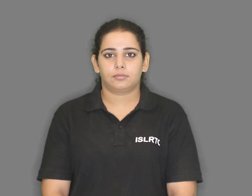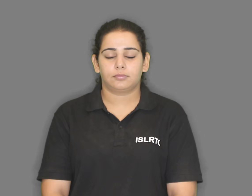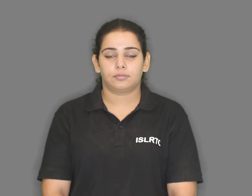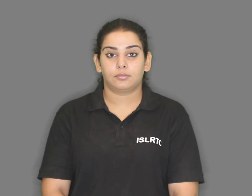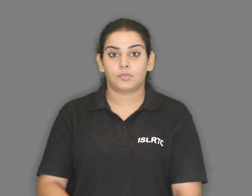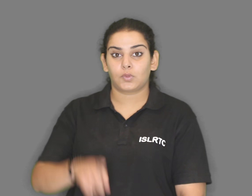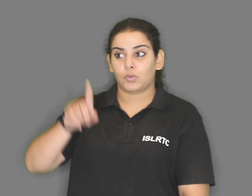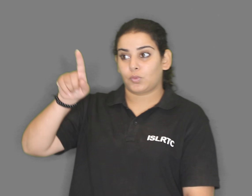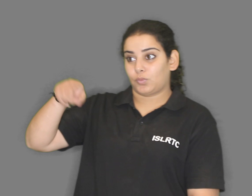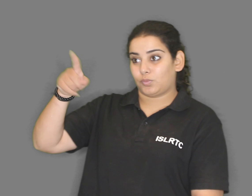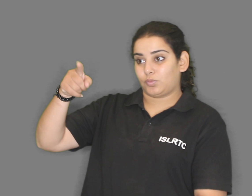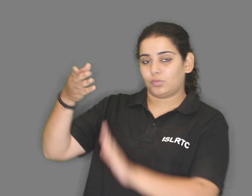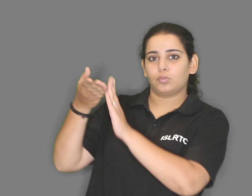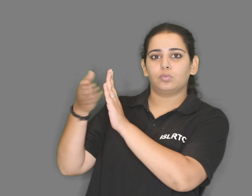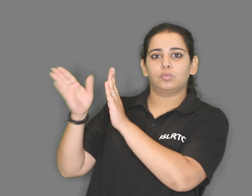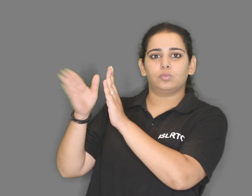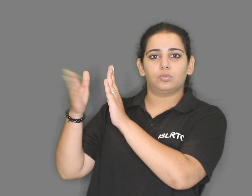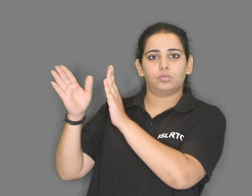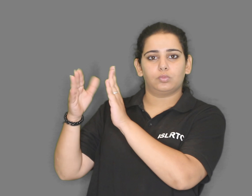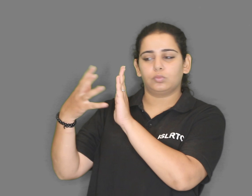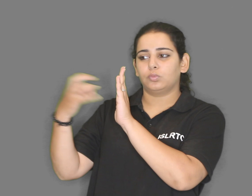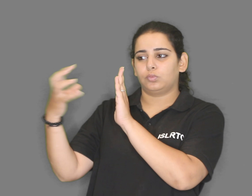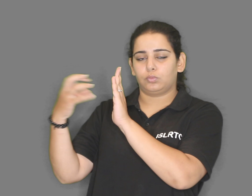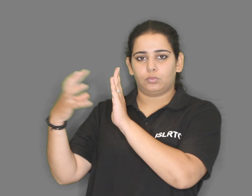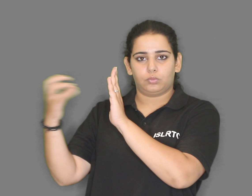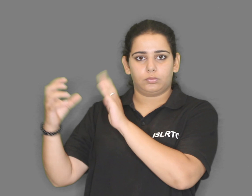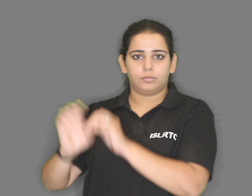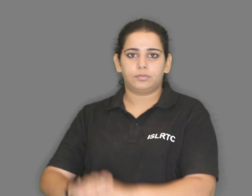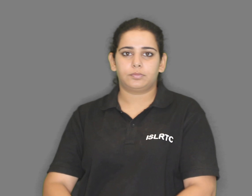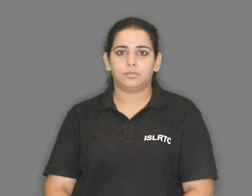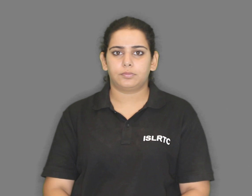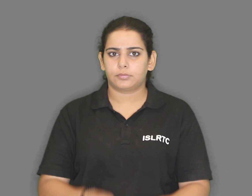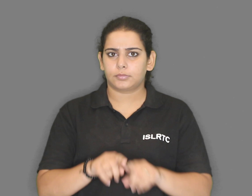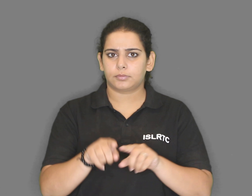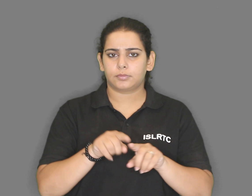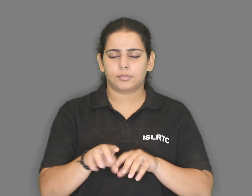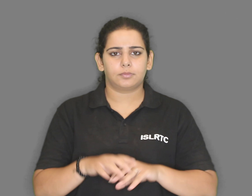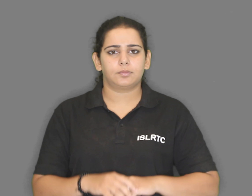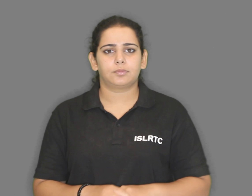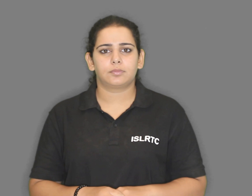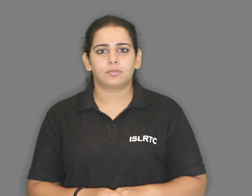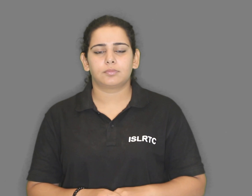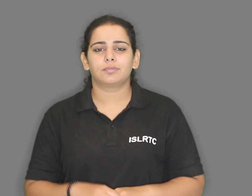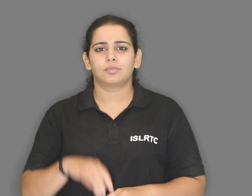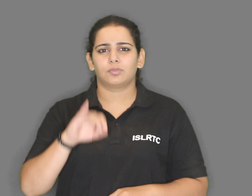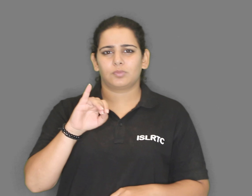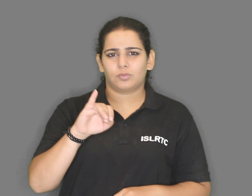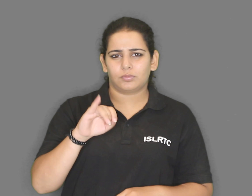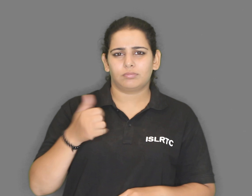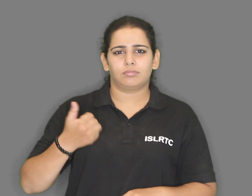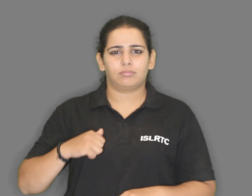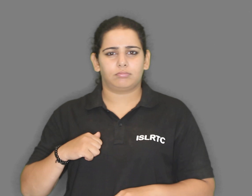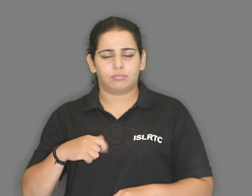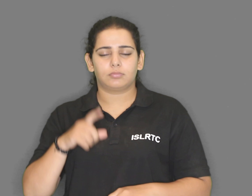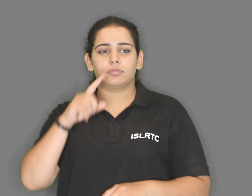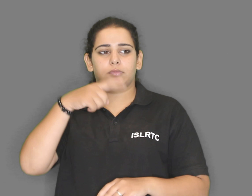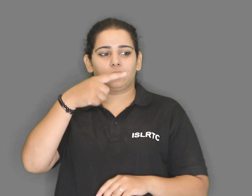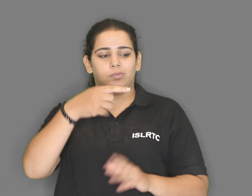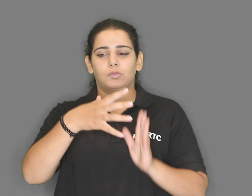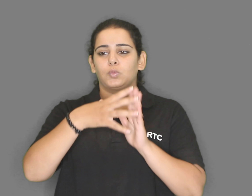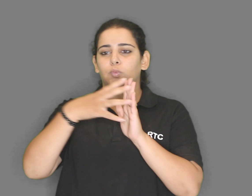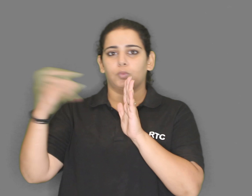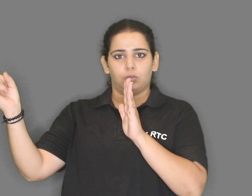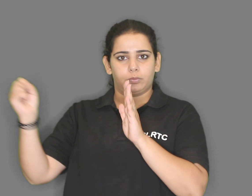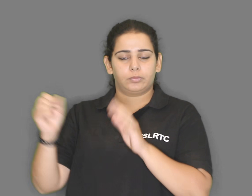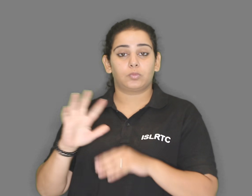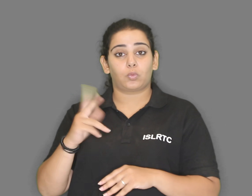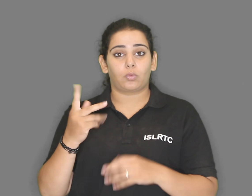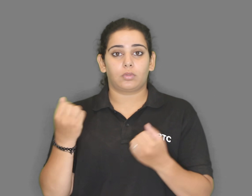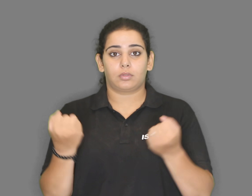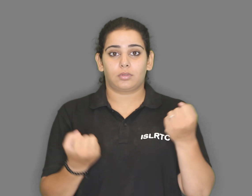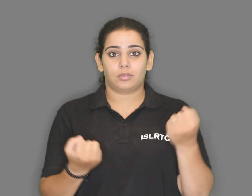Air vents An opening that allows air to pass out of or into a confined space